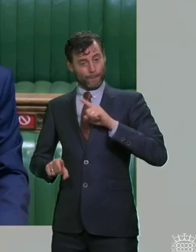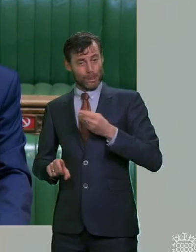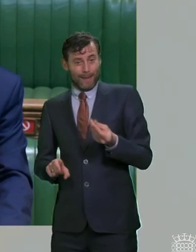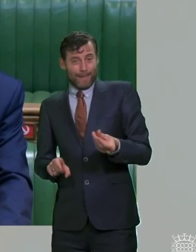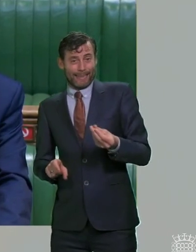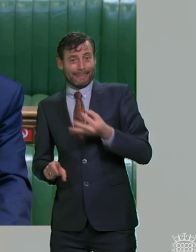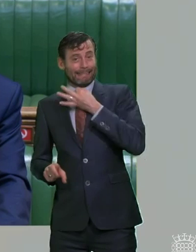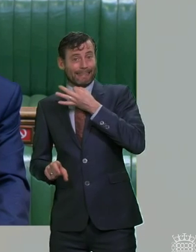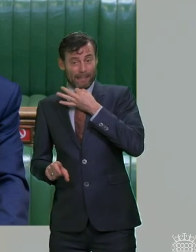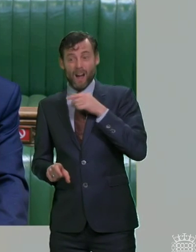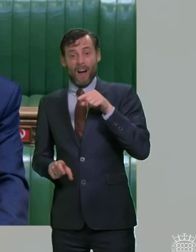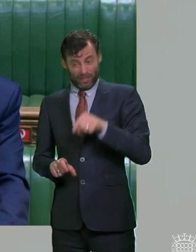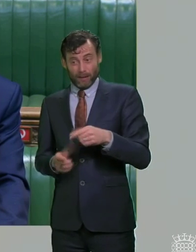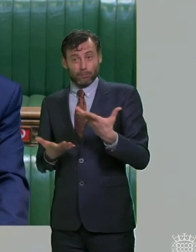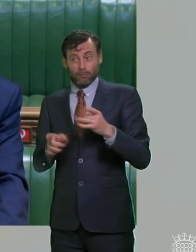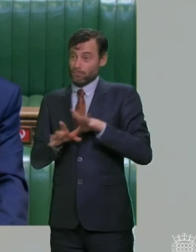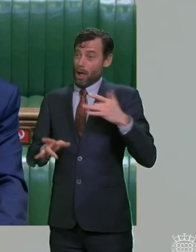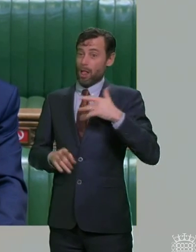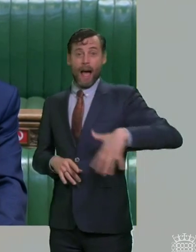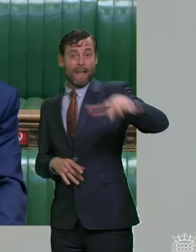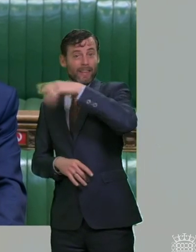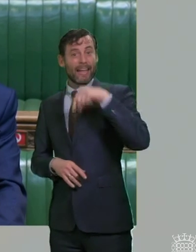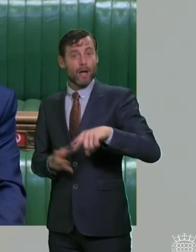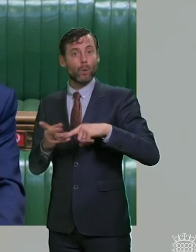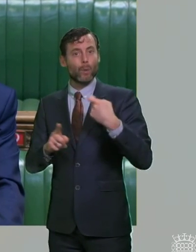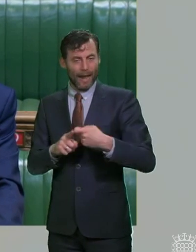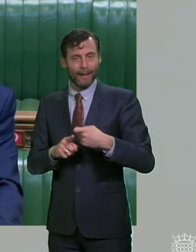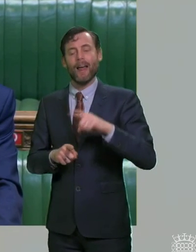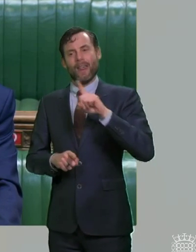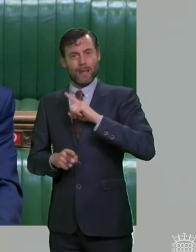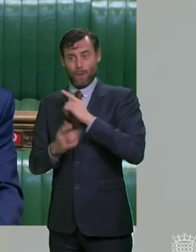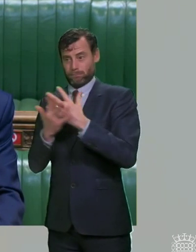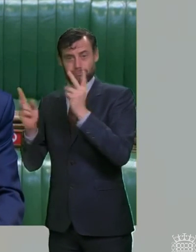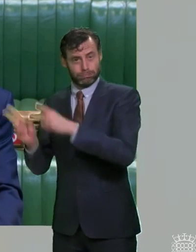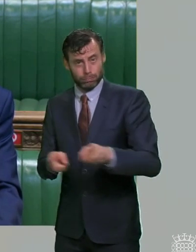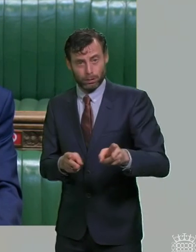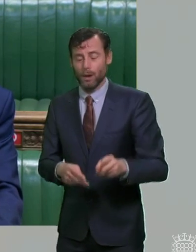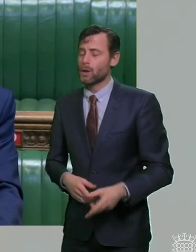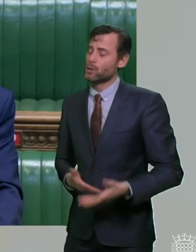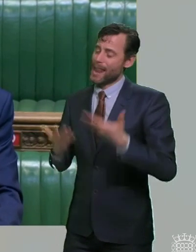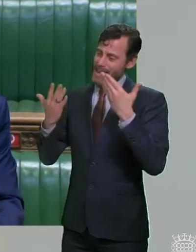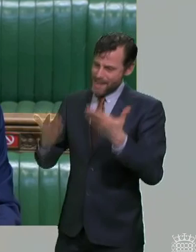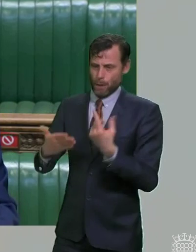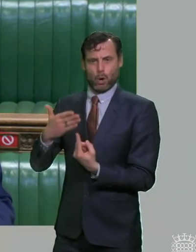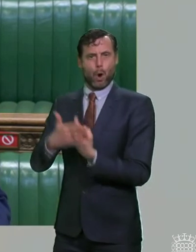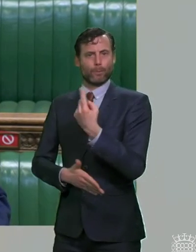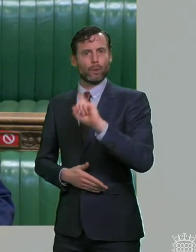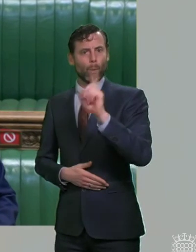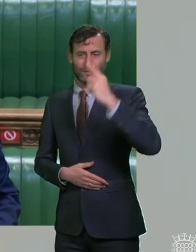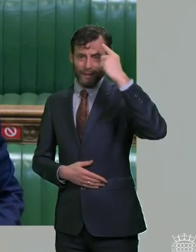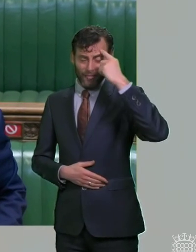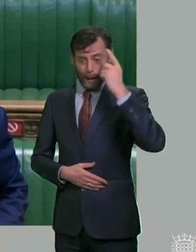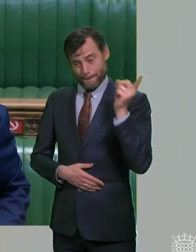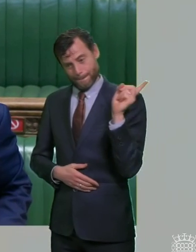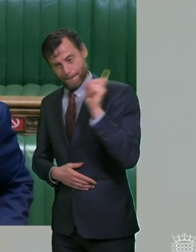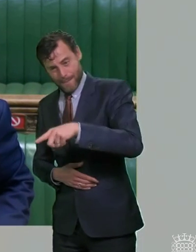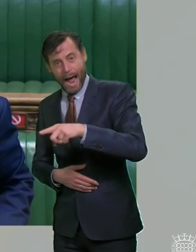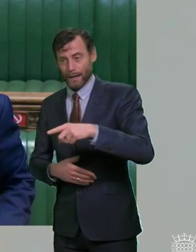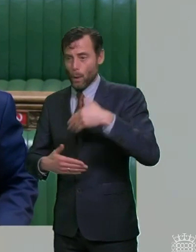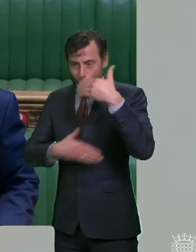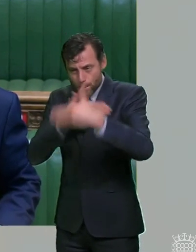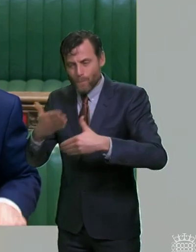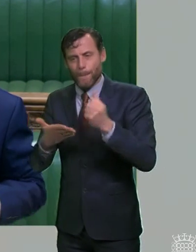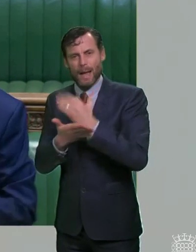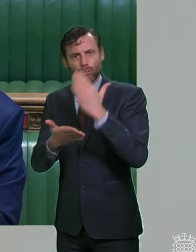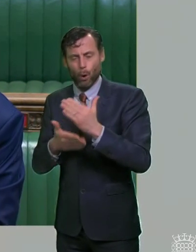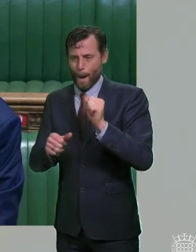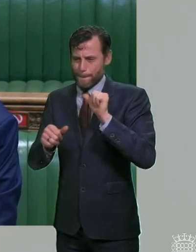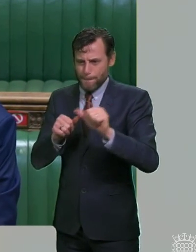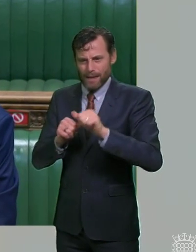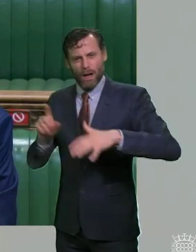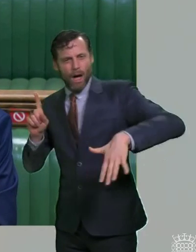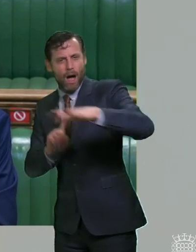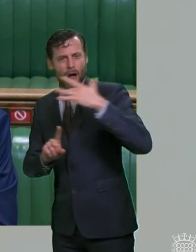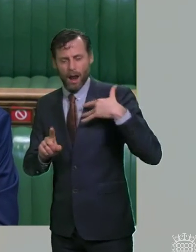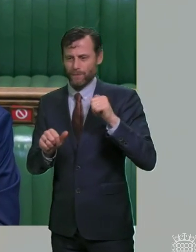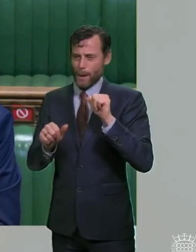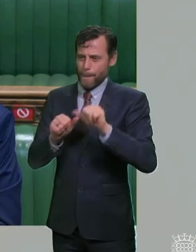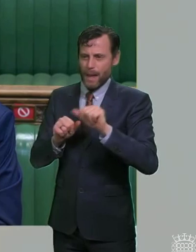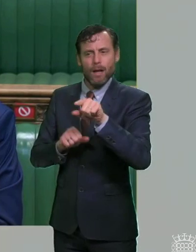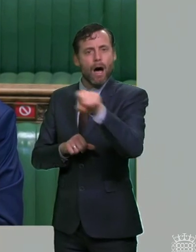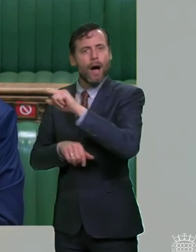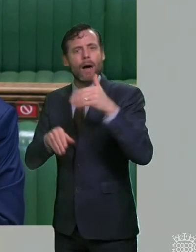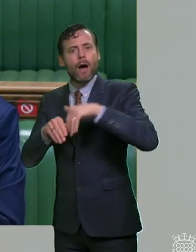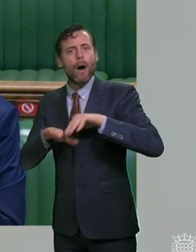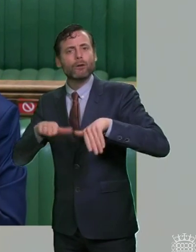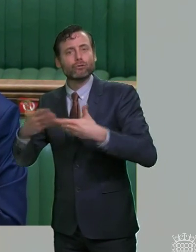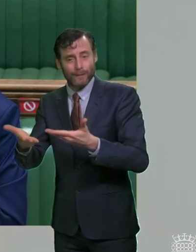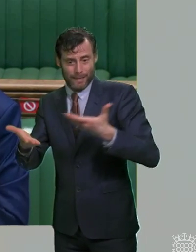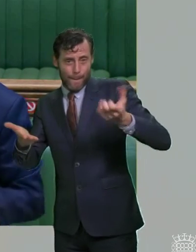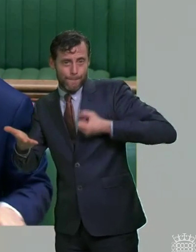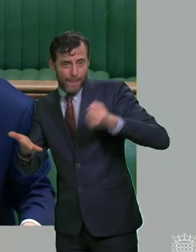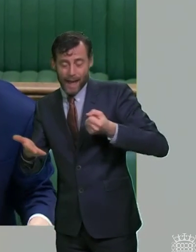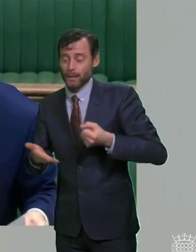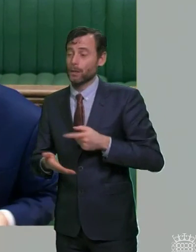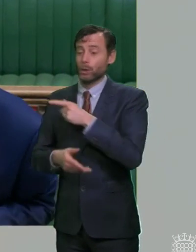Next week’s Budget is a chance to choose a different path, to build a stronger future, to protect families, to give our key workers the pay rise they deserve and to back British businesses by supporting 100,000 new start-ups.